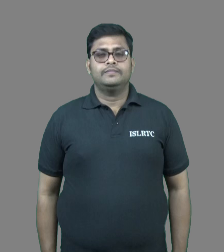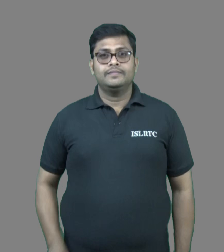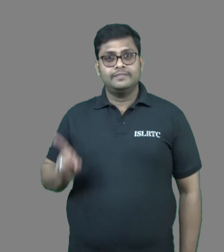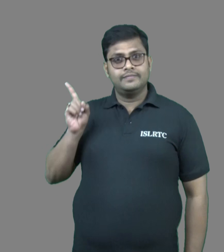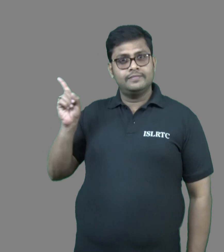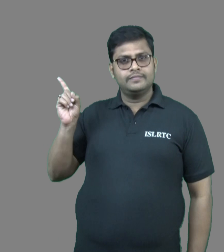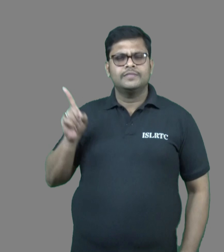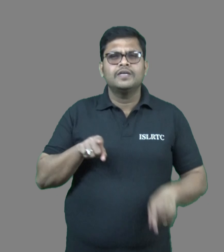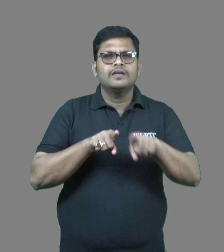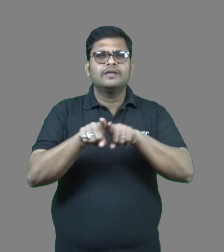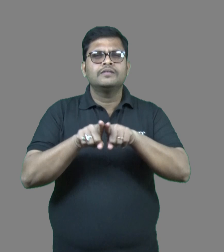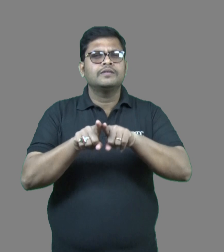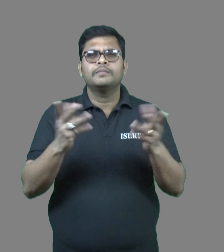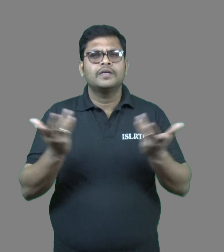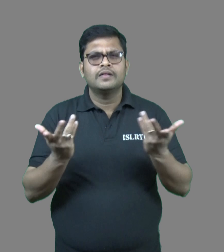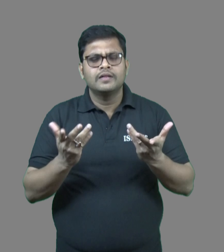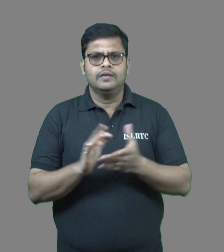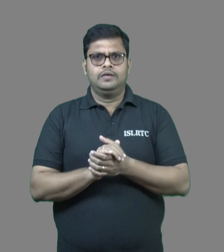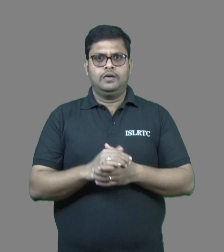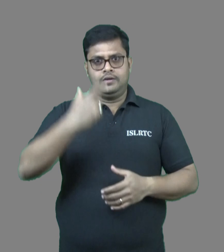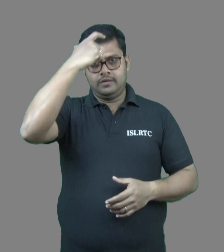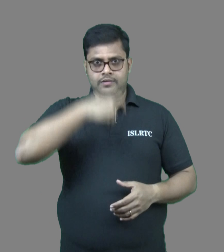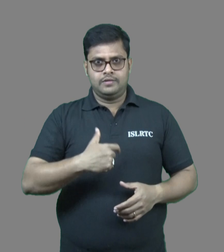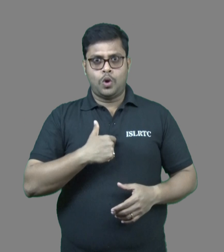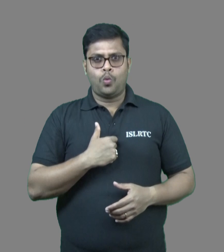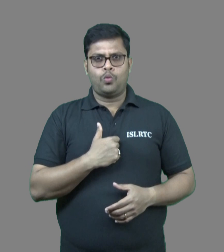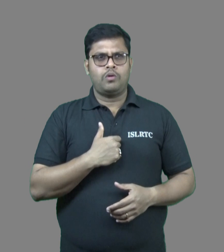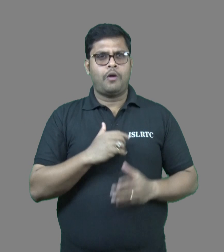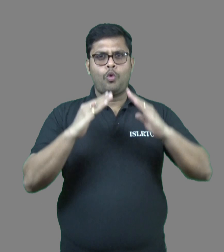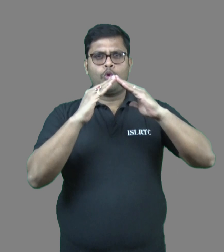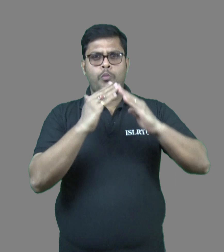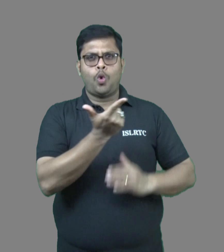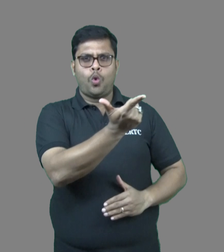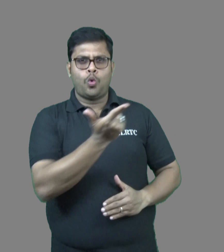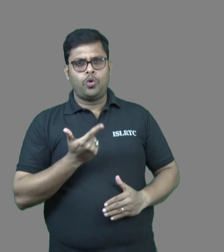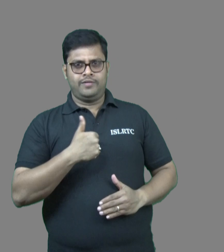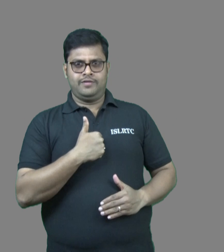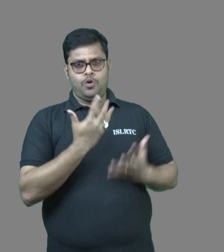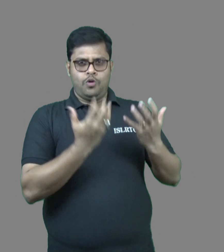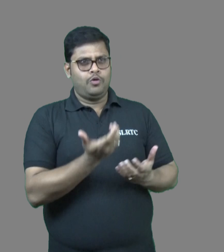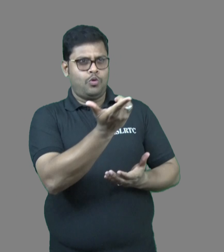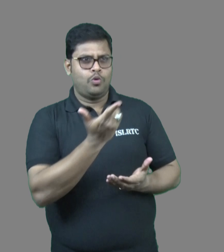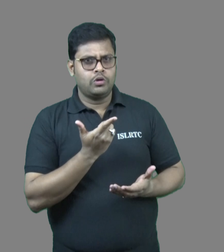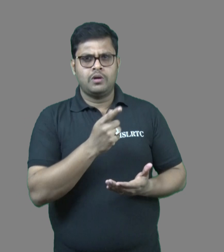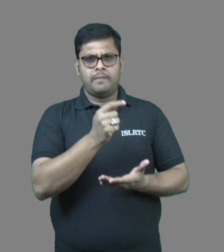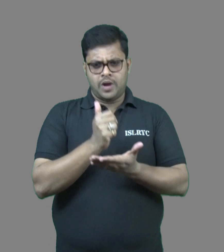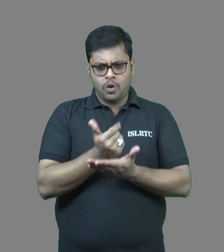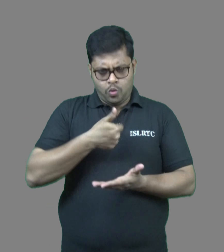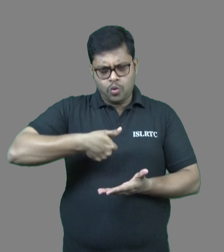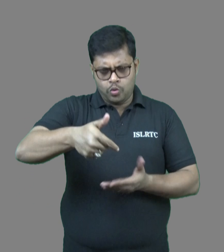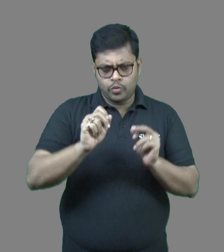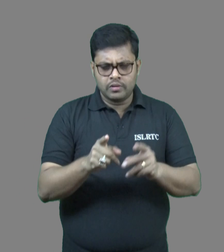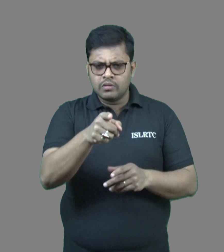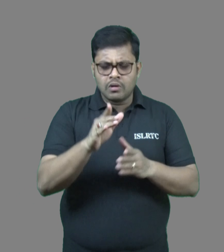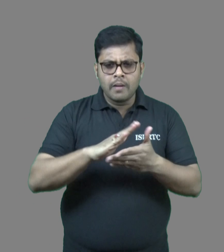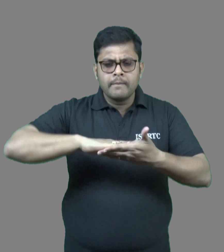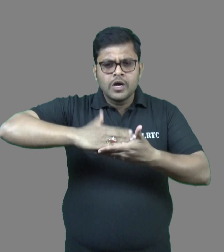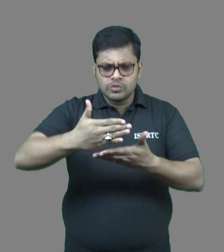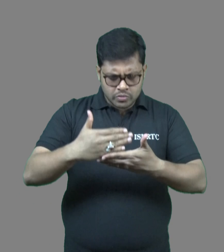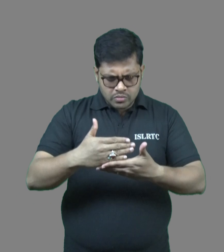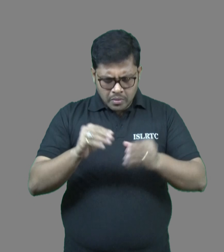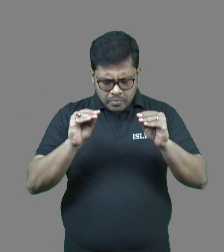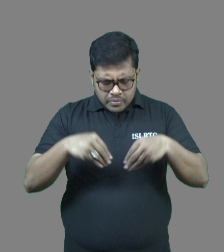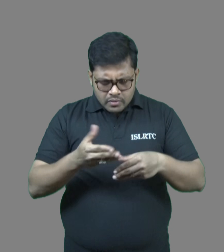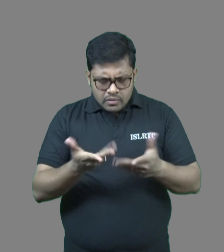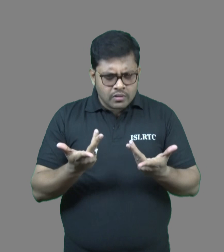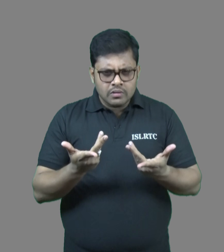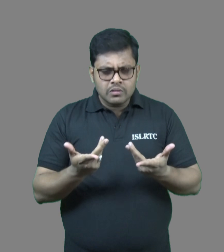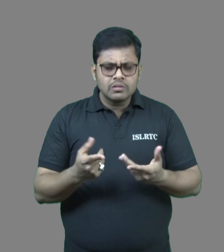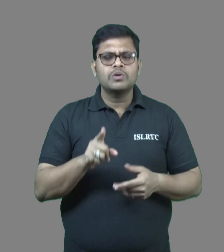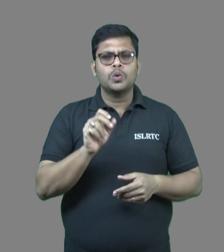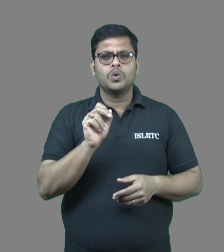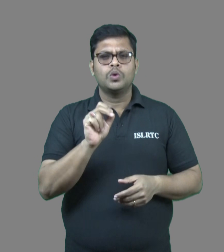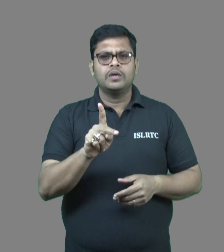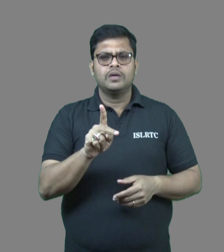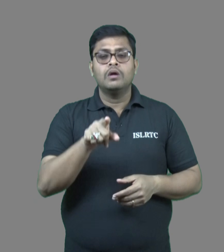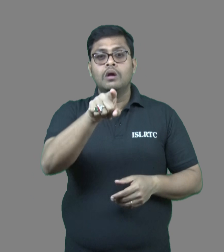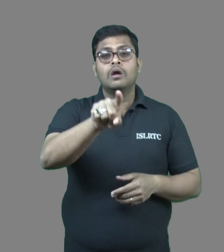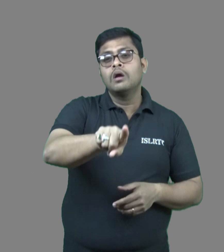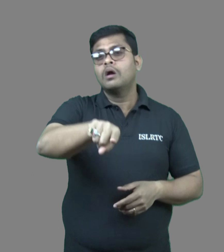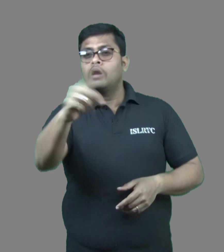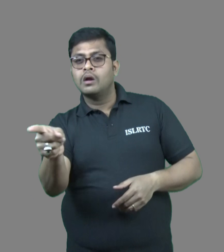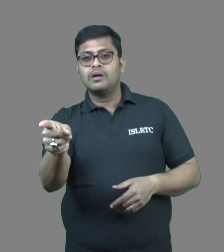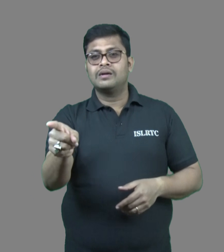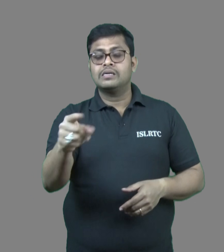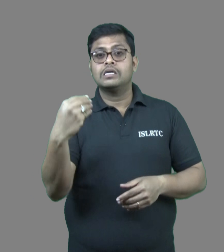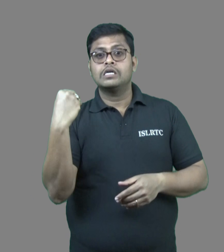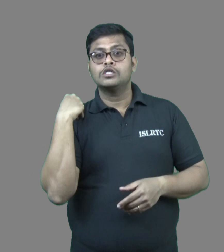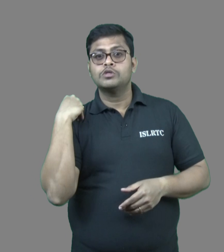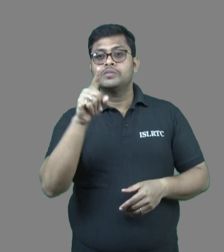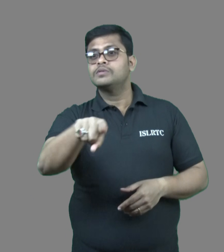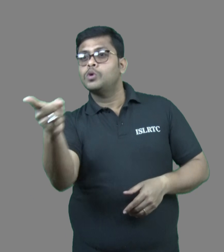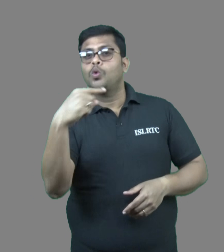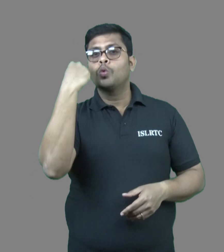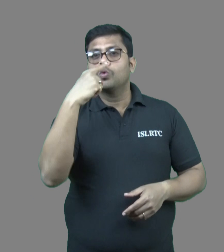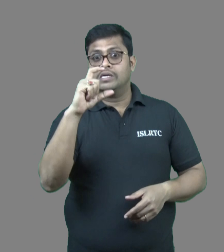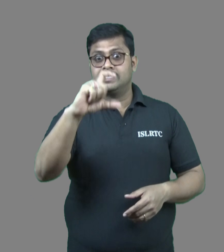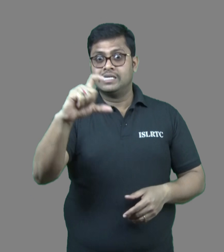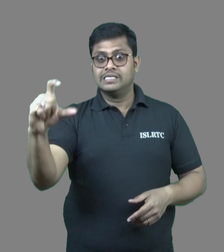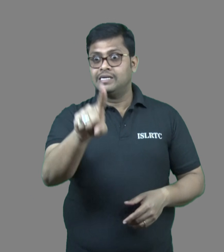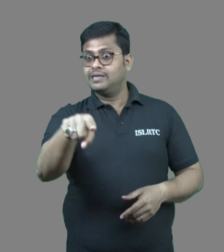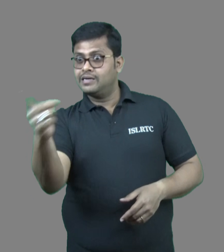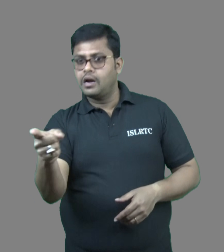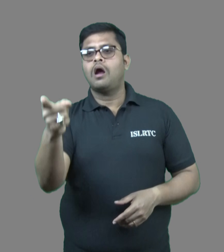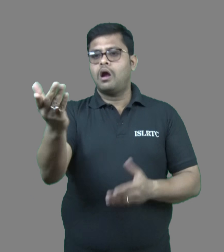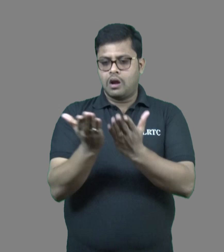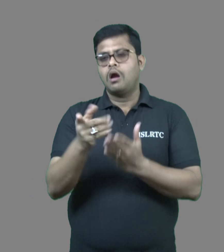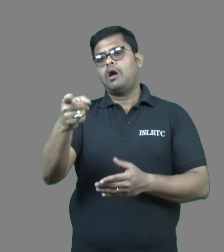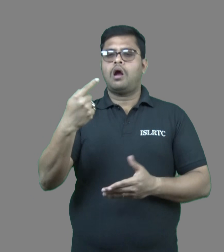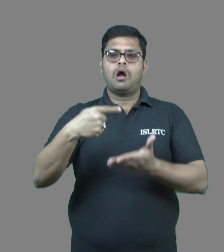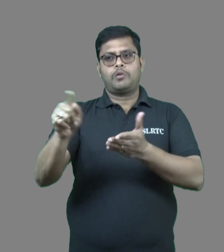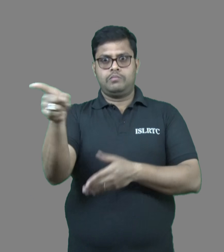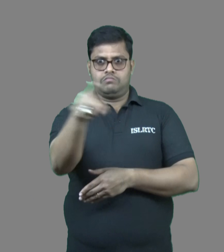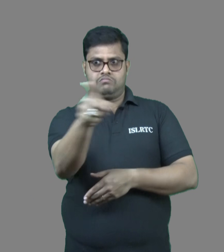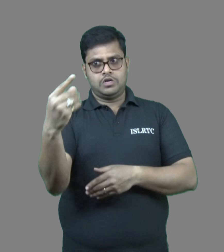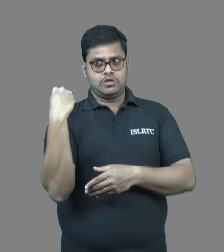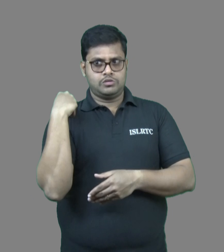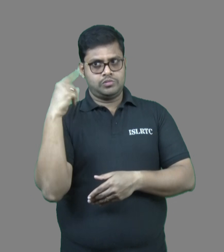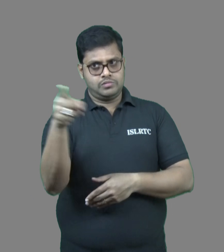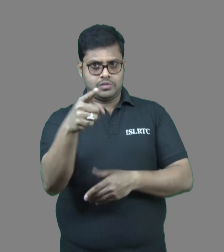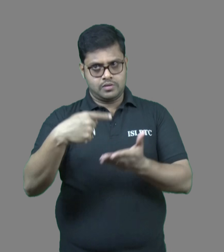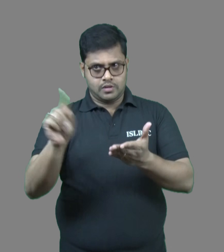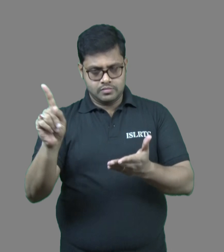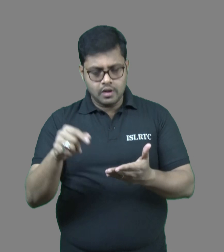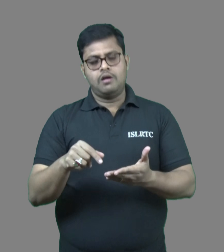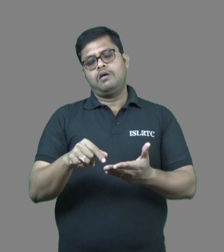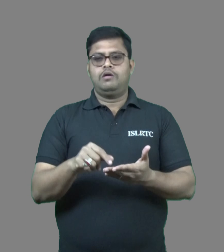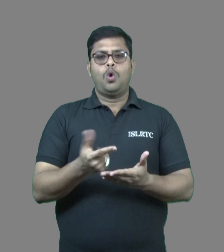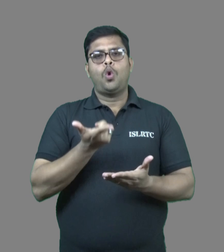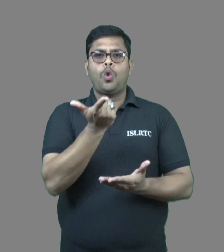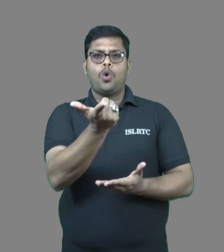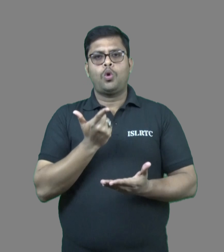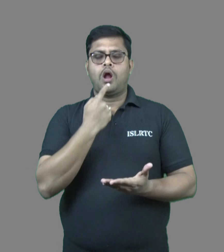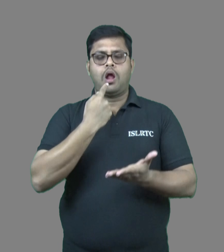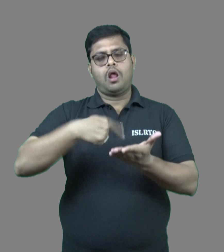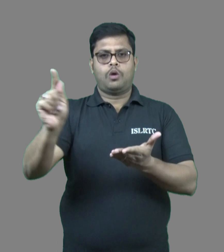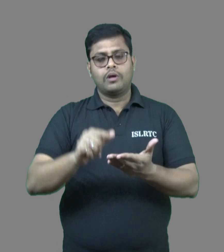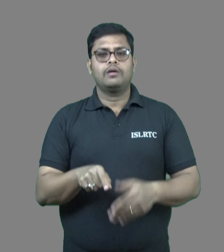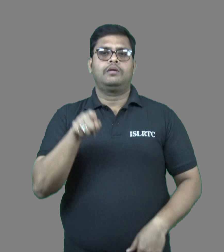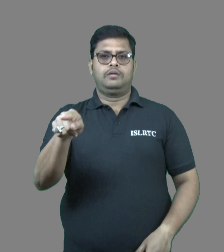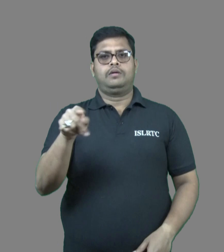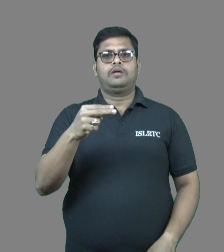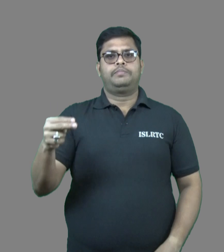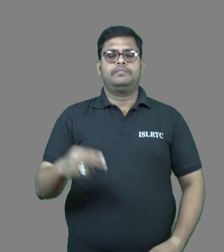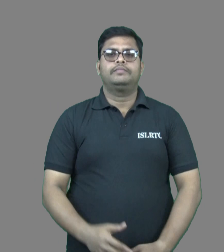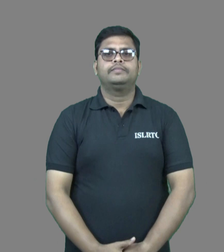Accommodation